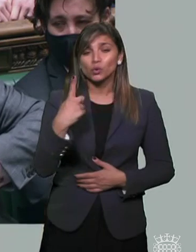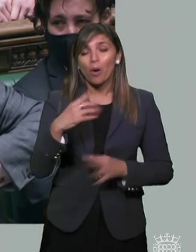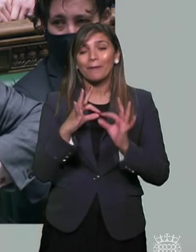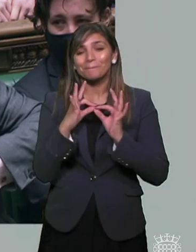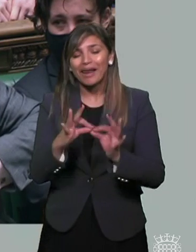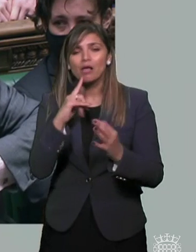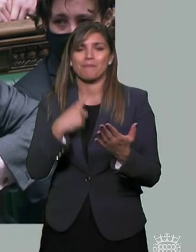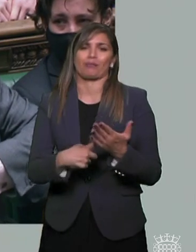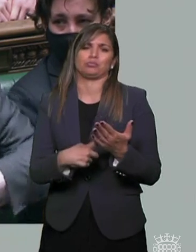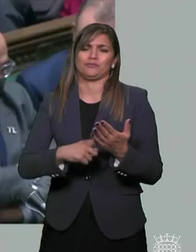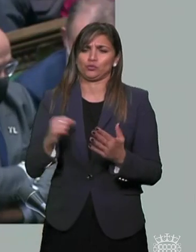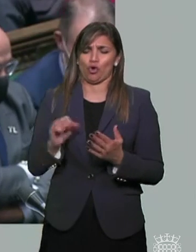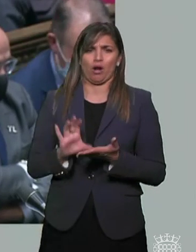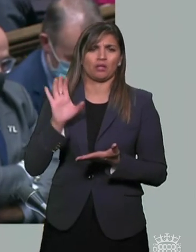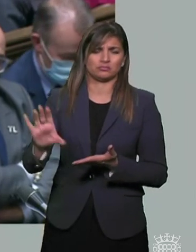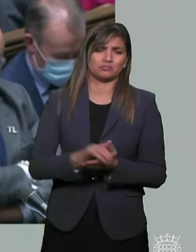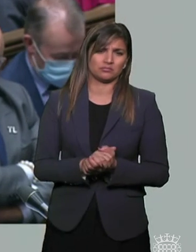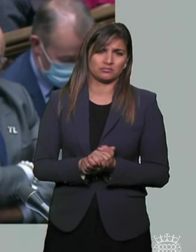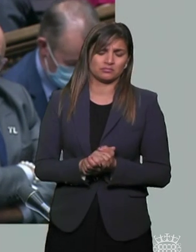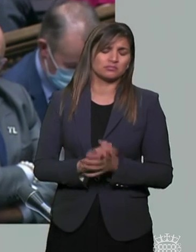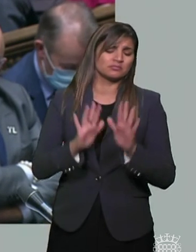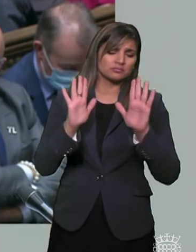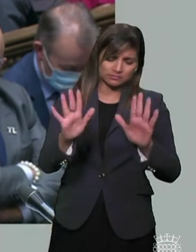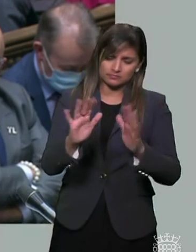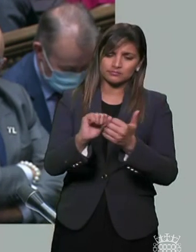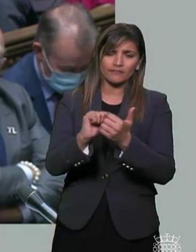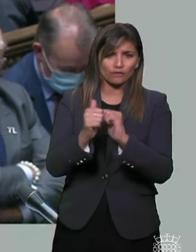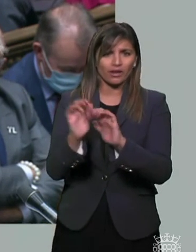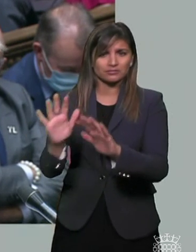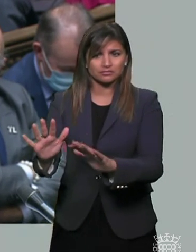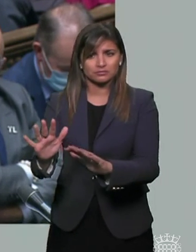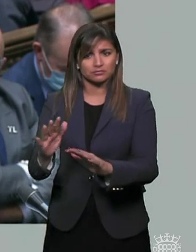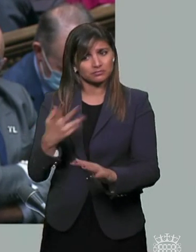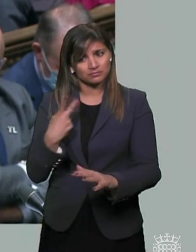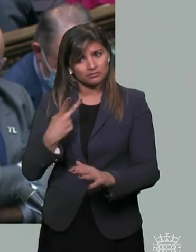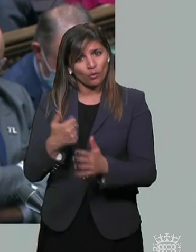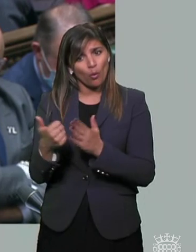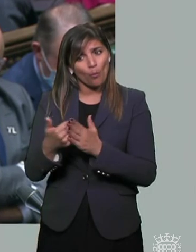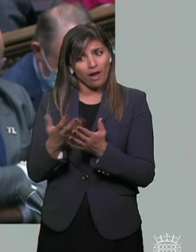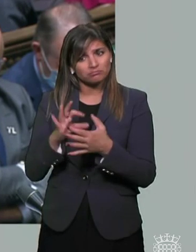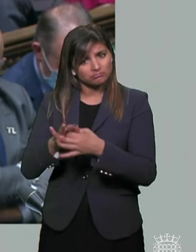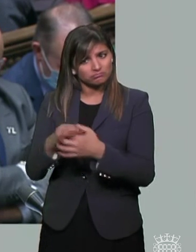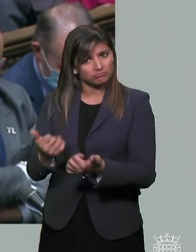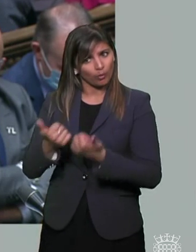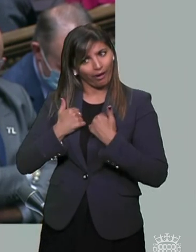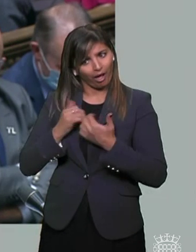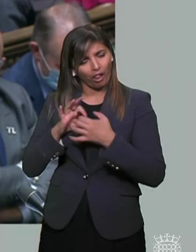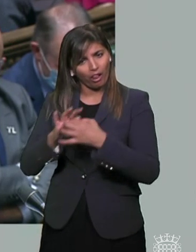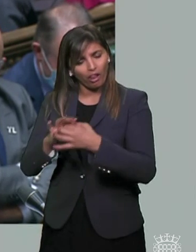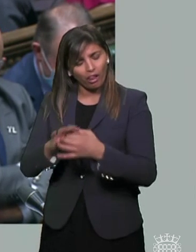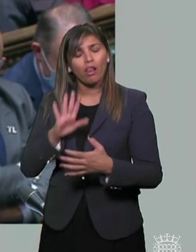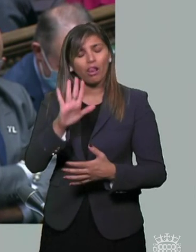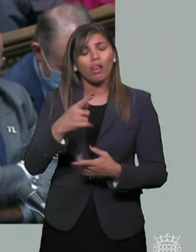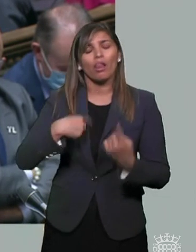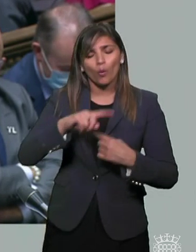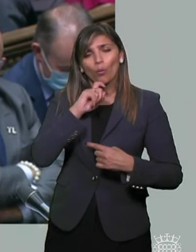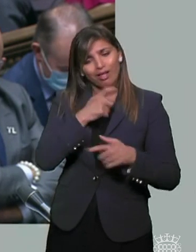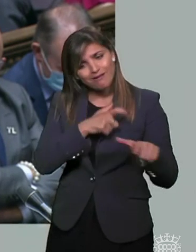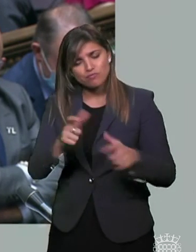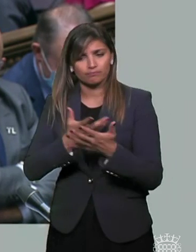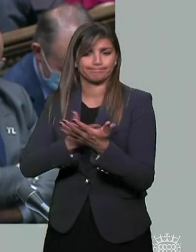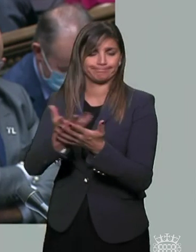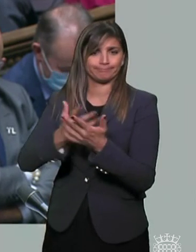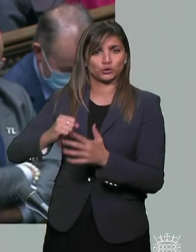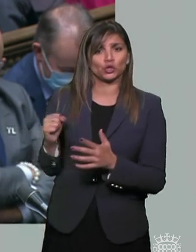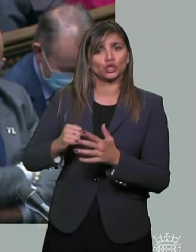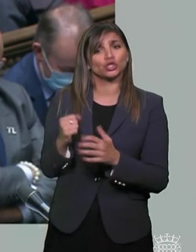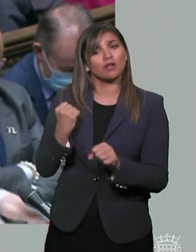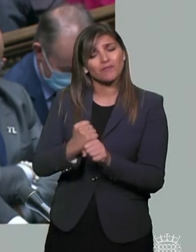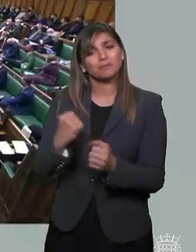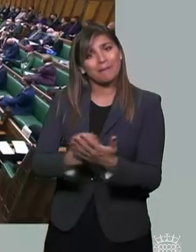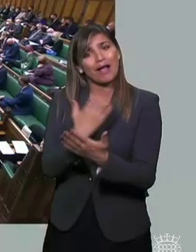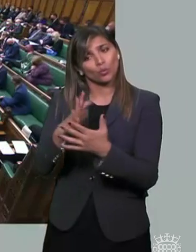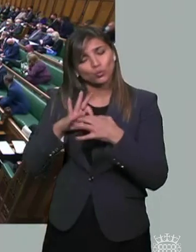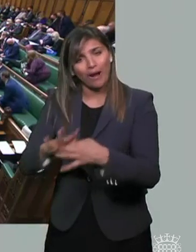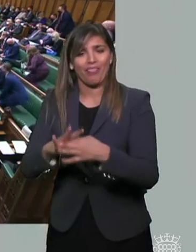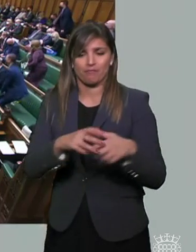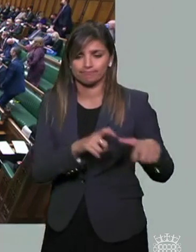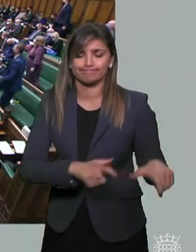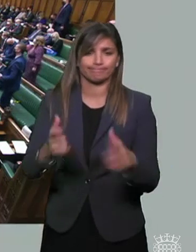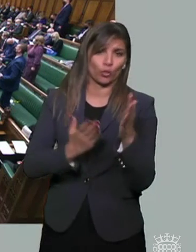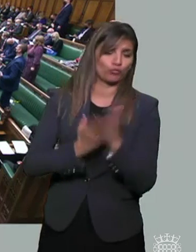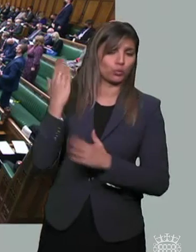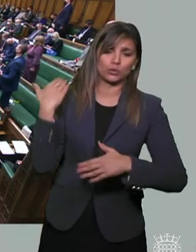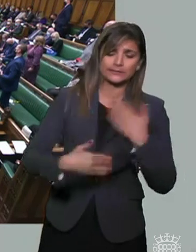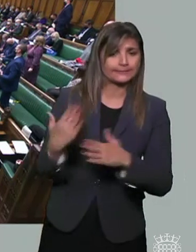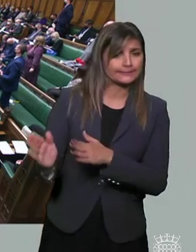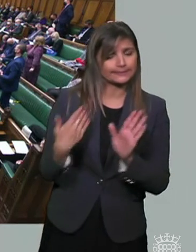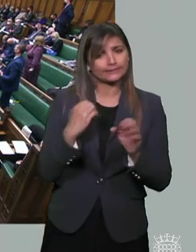But let me also say, in all friendship with the right honourable Gentleman—with whom I am actually quite cordial behind the scenes—that we will work with the Scottish Government to make sure that we get through this thing together.